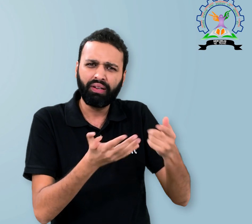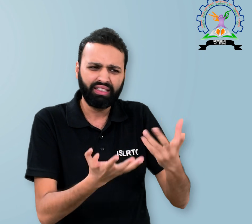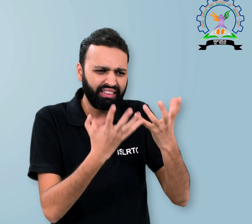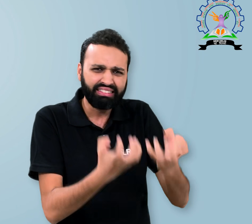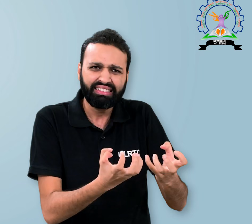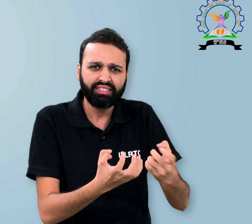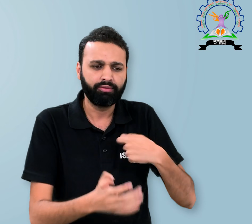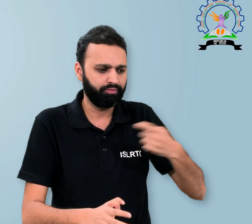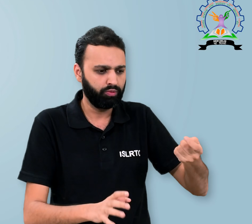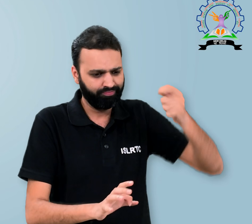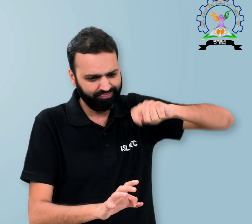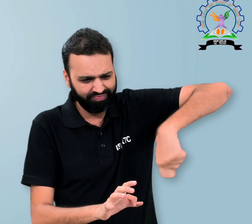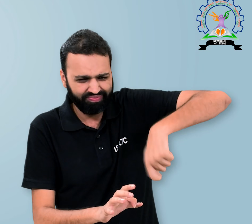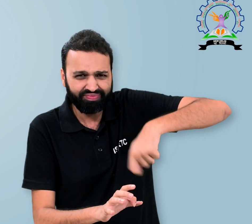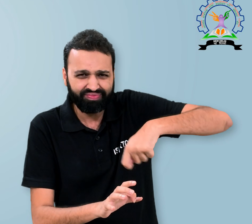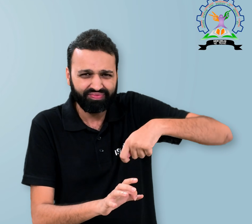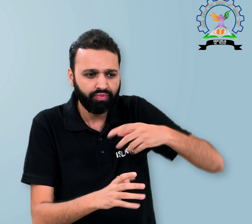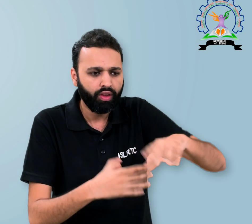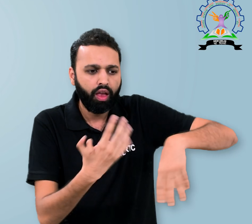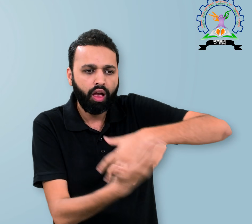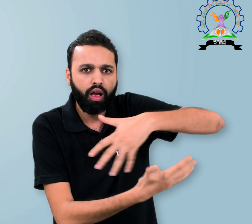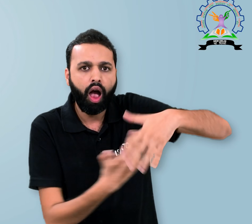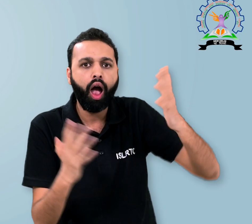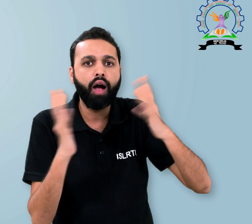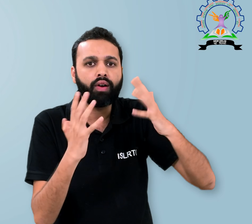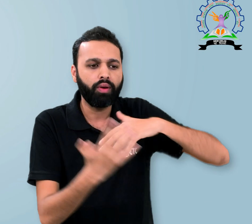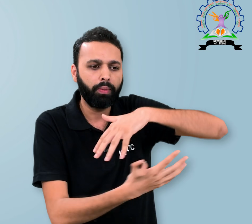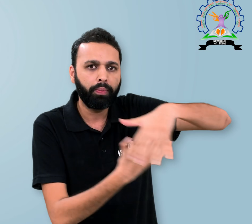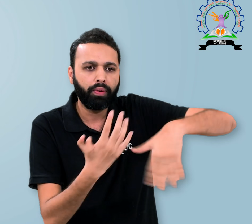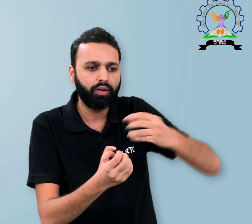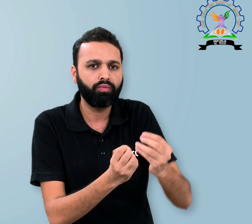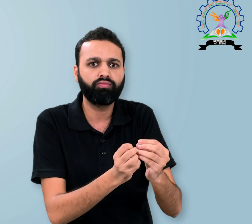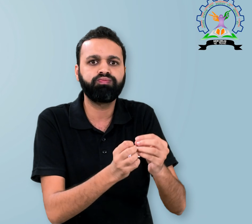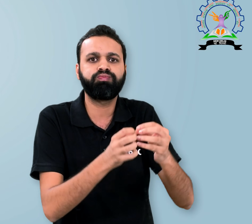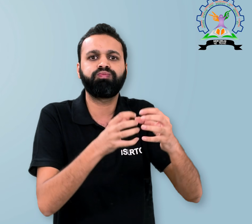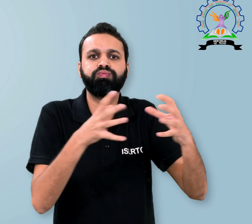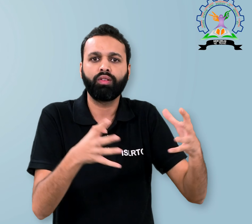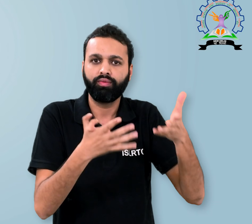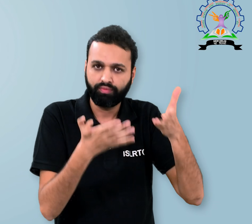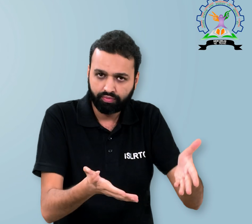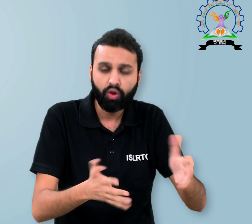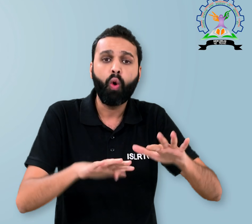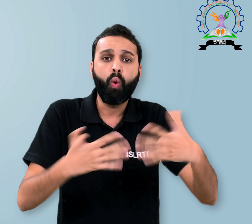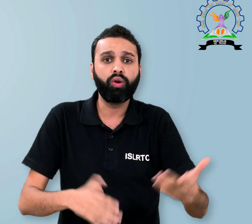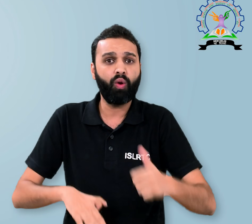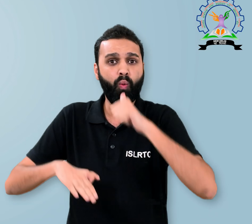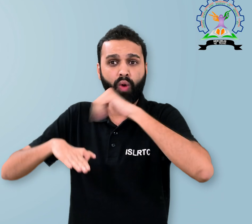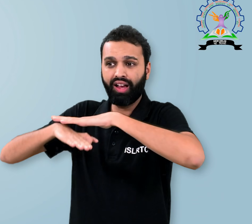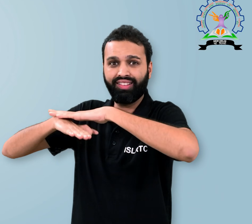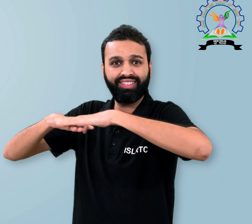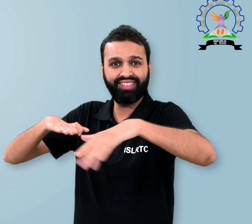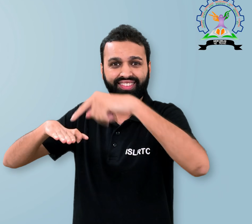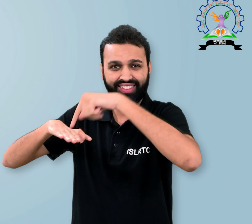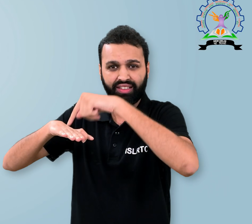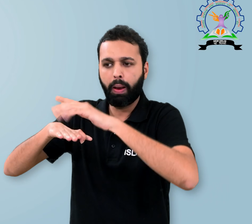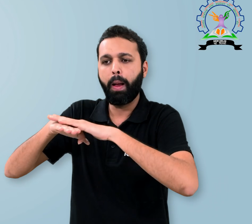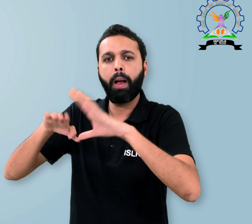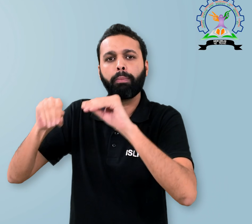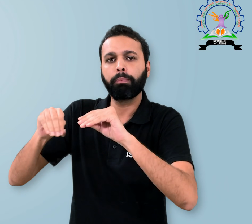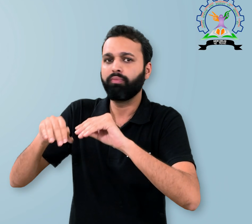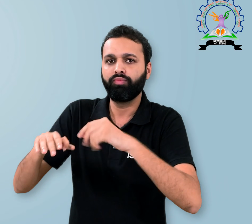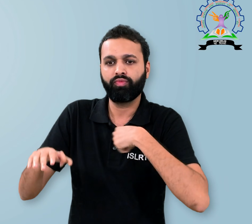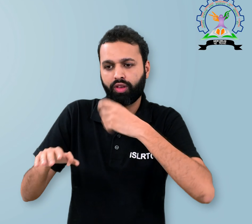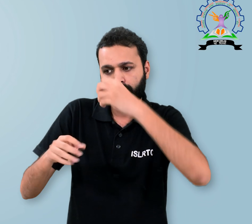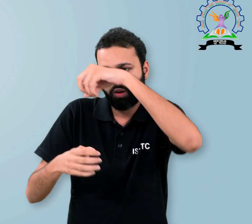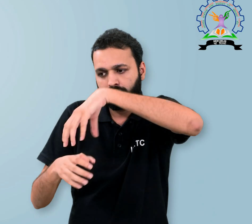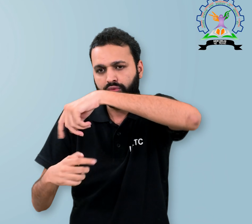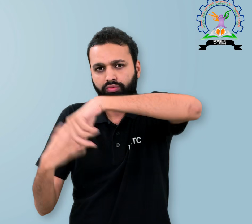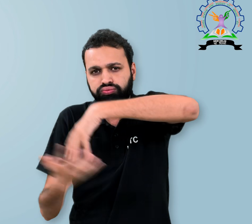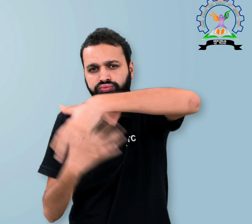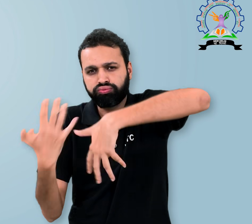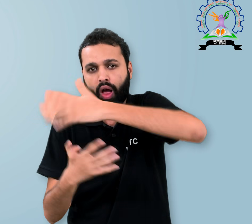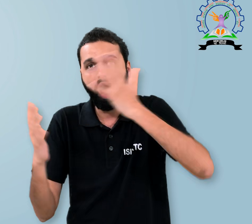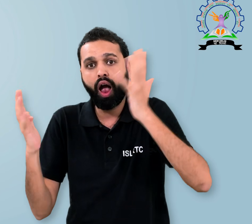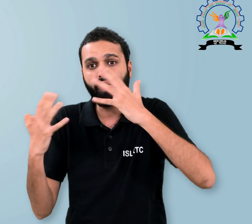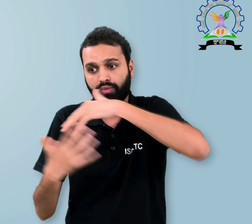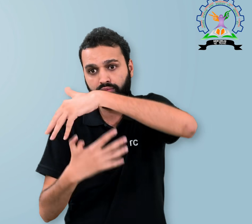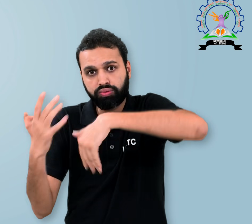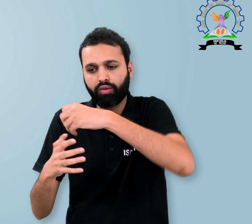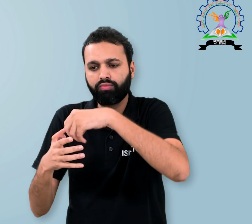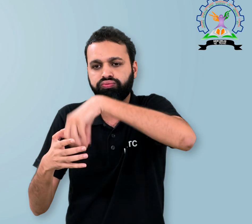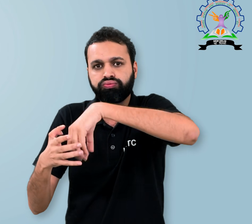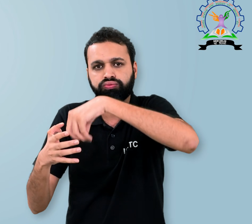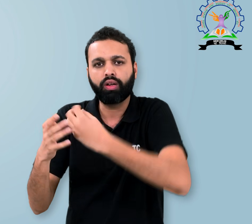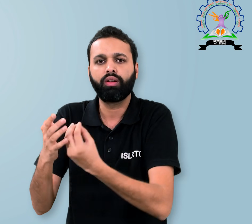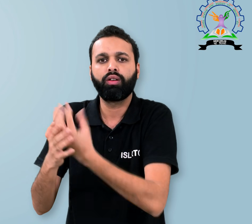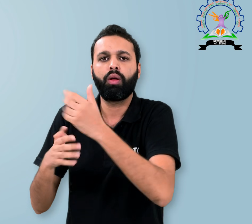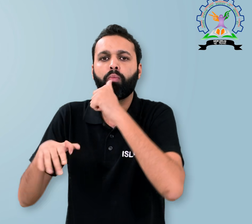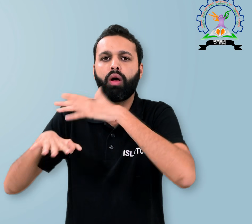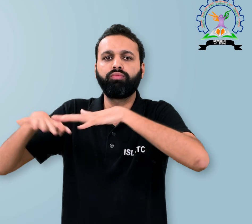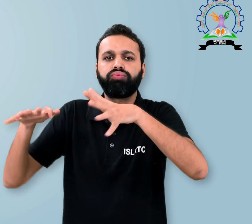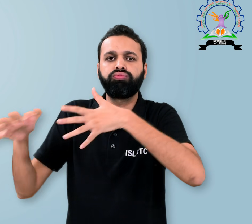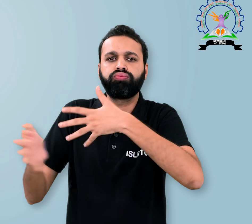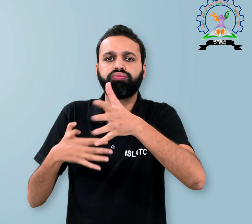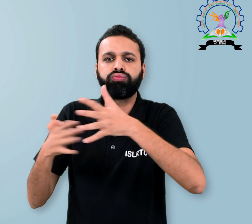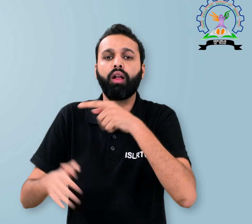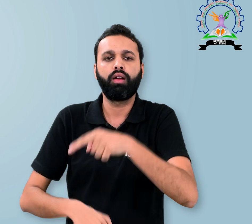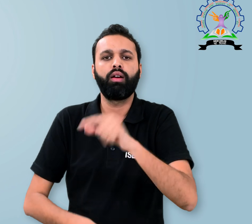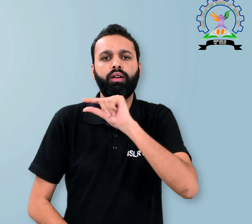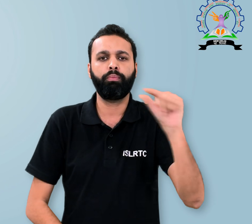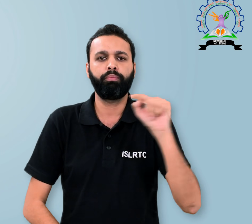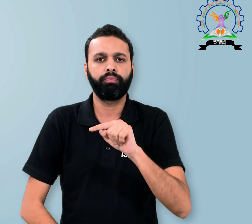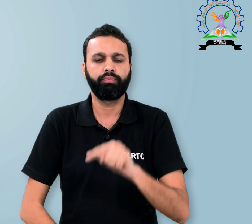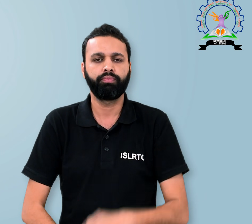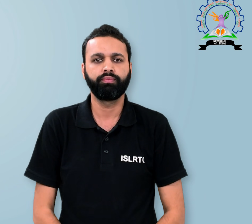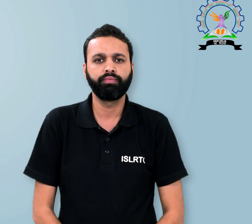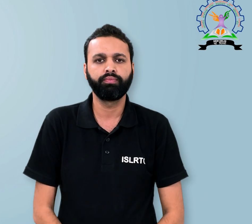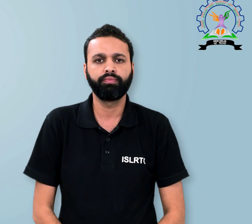Aeration is done for tilling of soil, cooking processes and also for water.